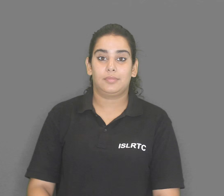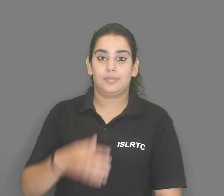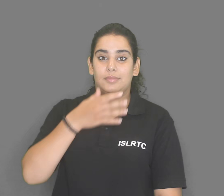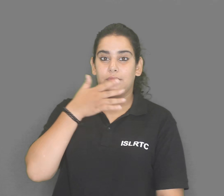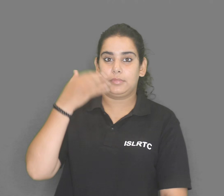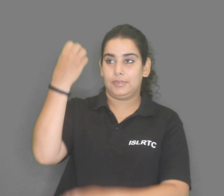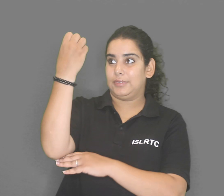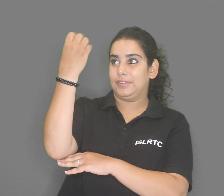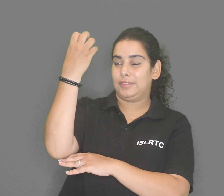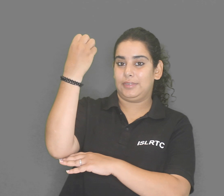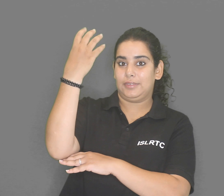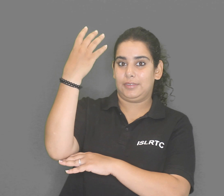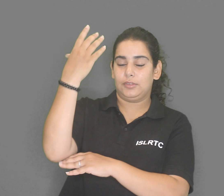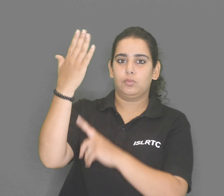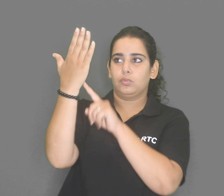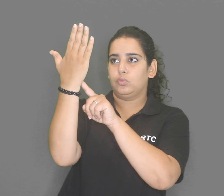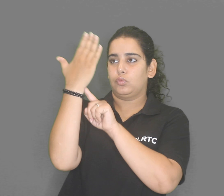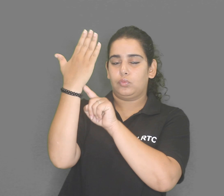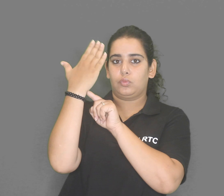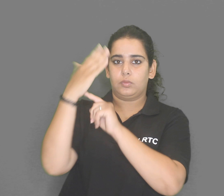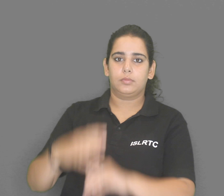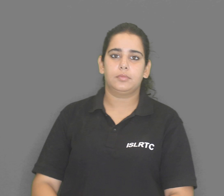Navigation light